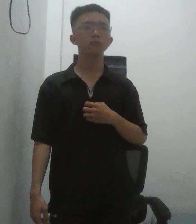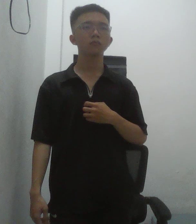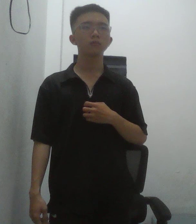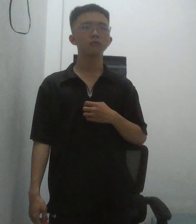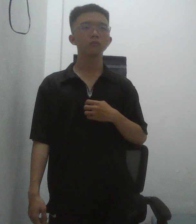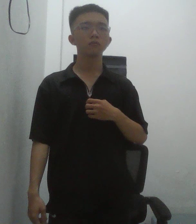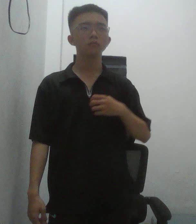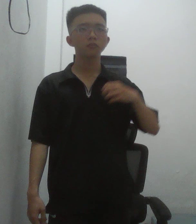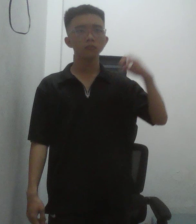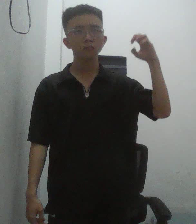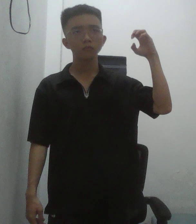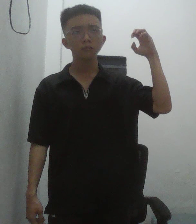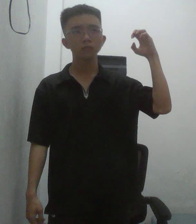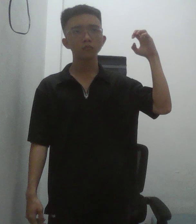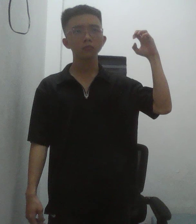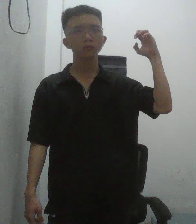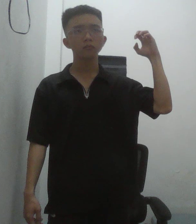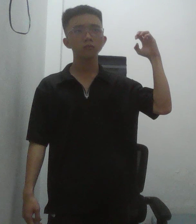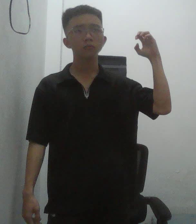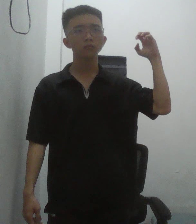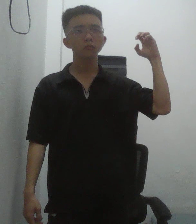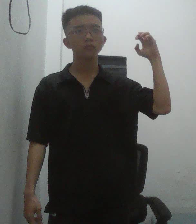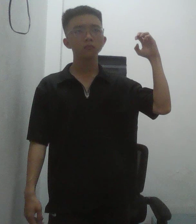tuc gian